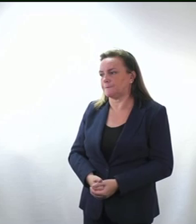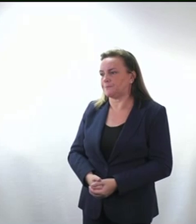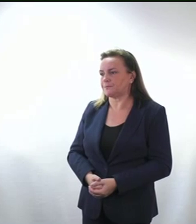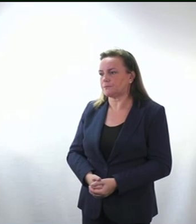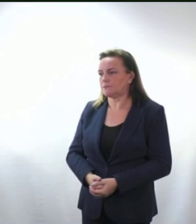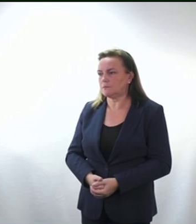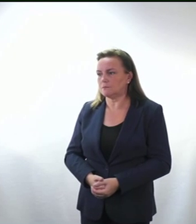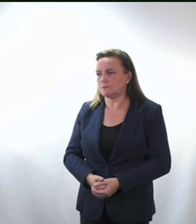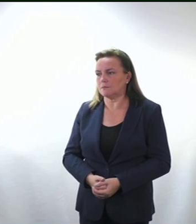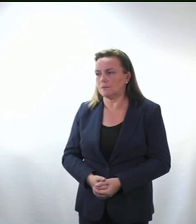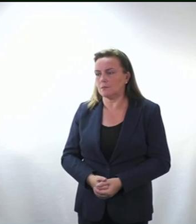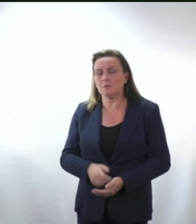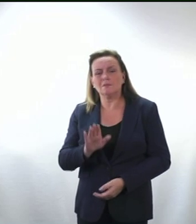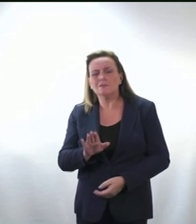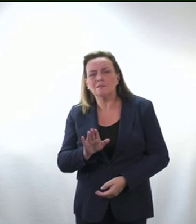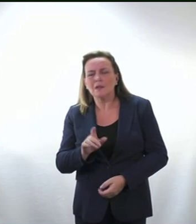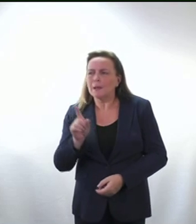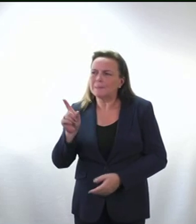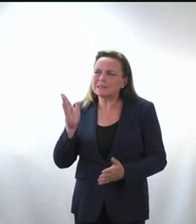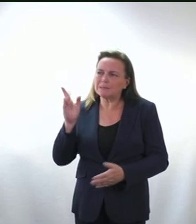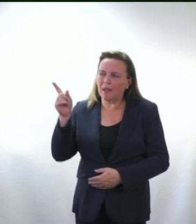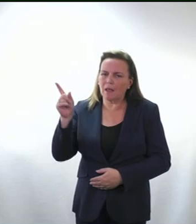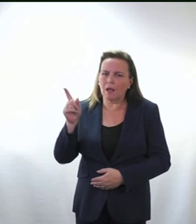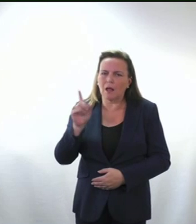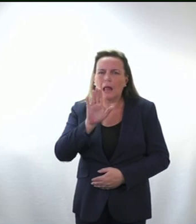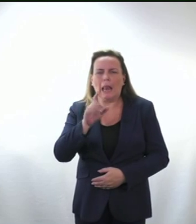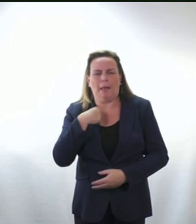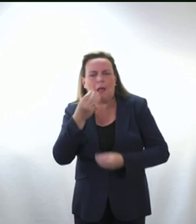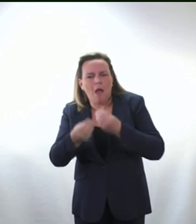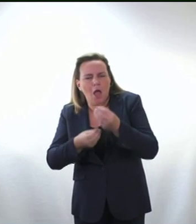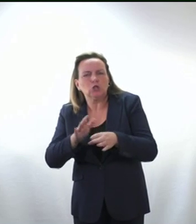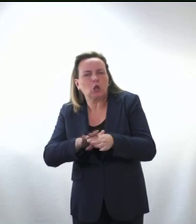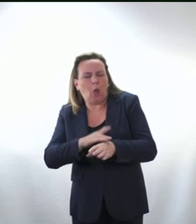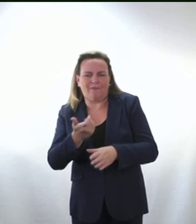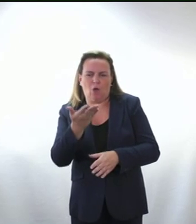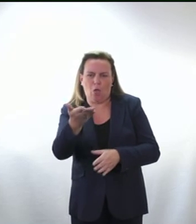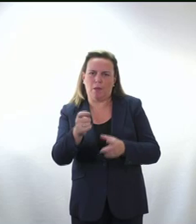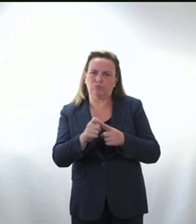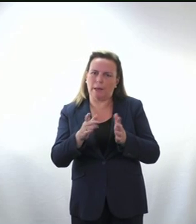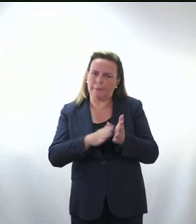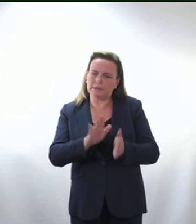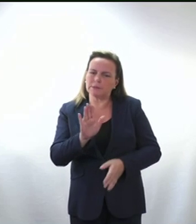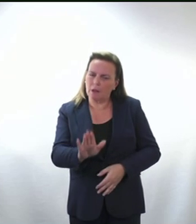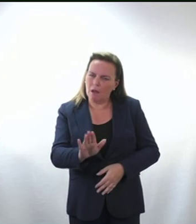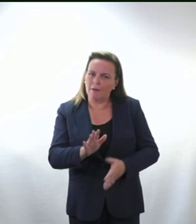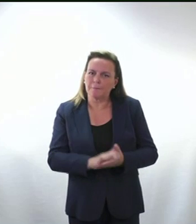For the Prime Minister’s benefit, let me take this slowly for him.